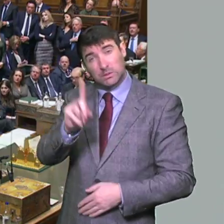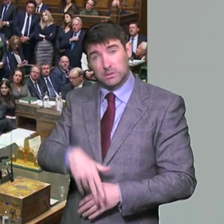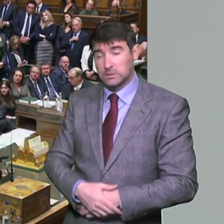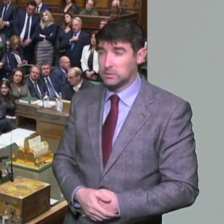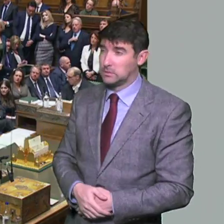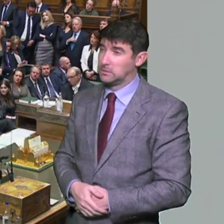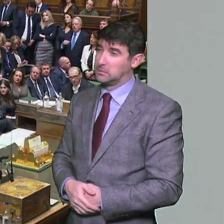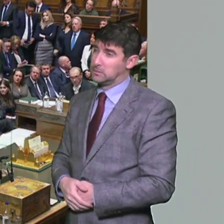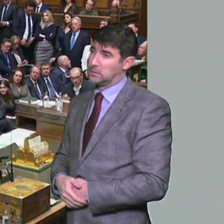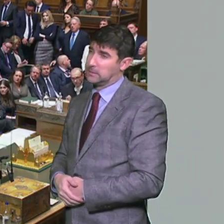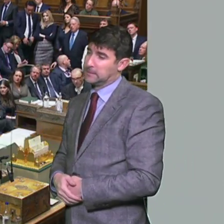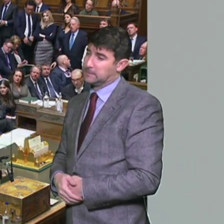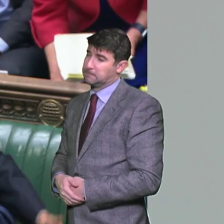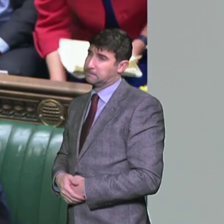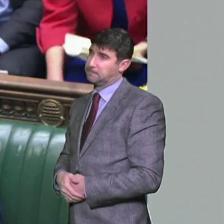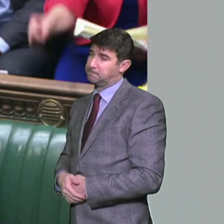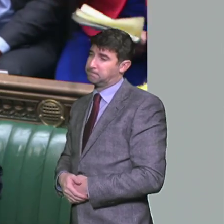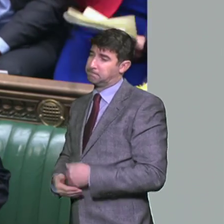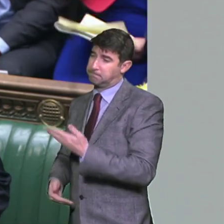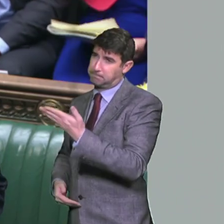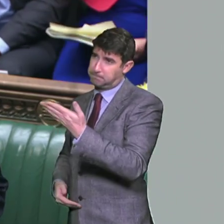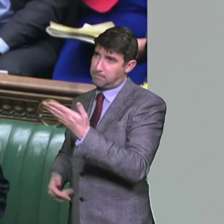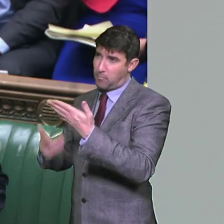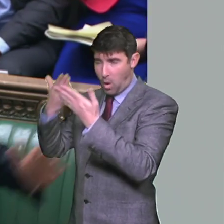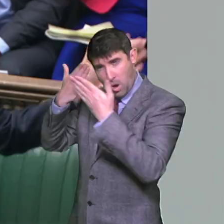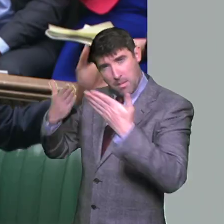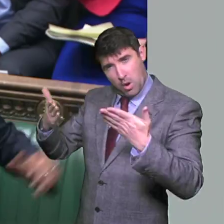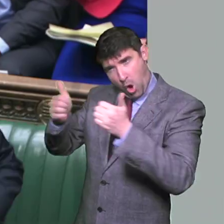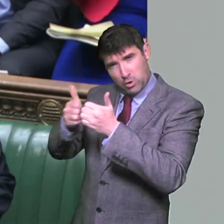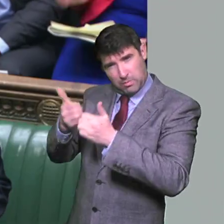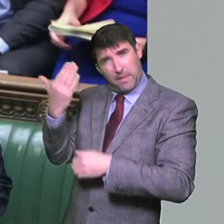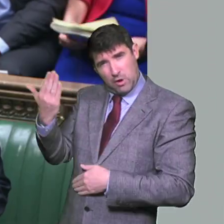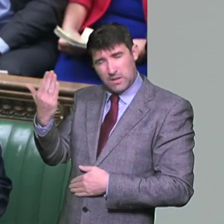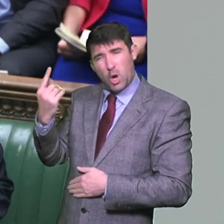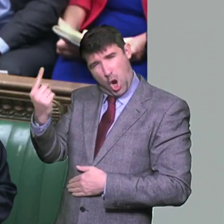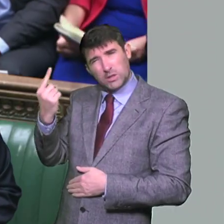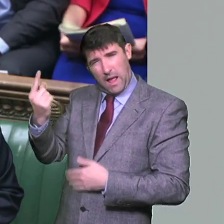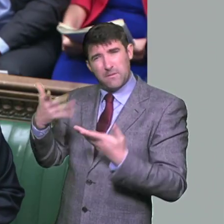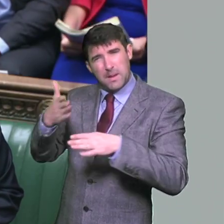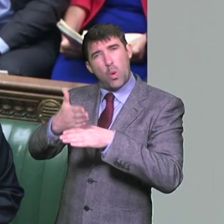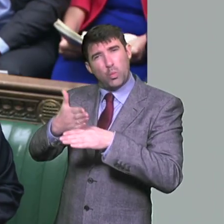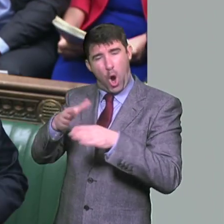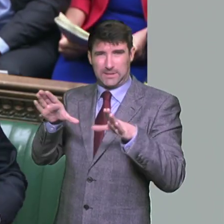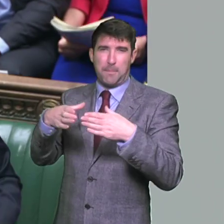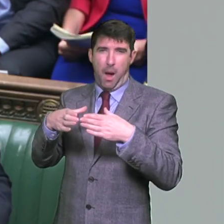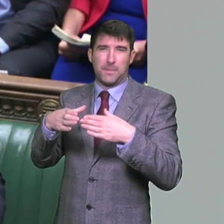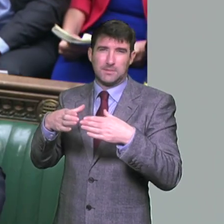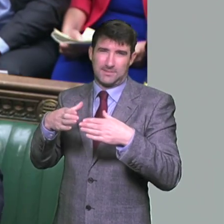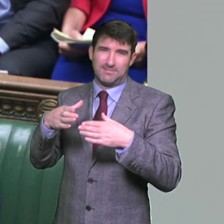My honourable Friend knows this subject very well from her own experience, and I thank her for the work that she did in the Health and Social Care Department.